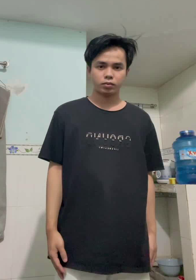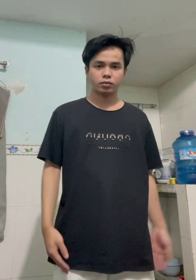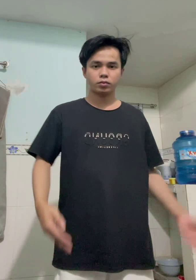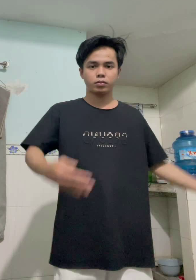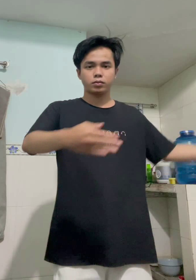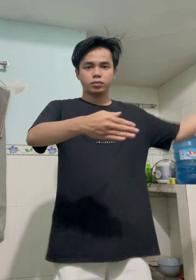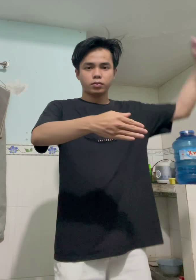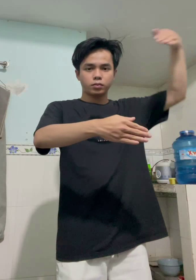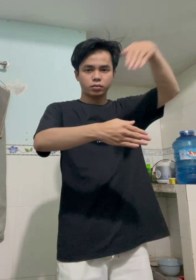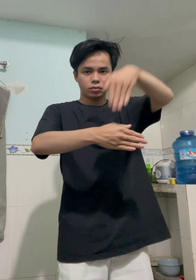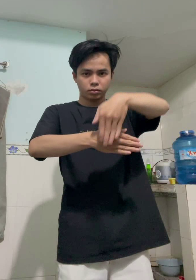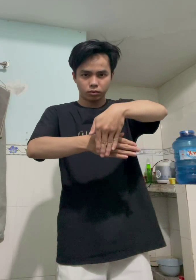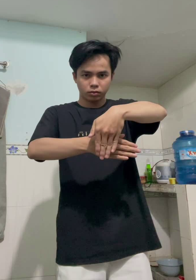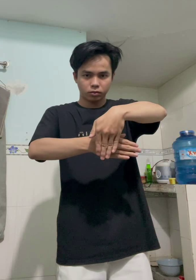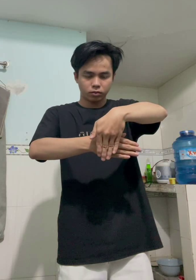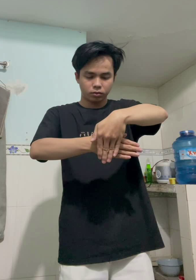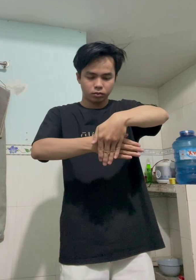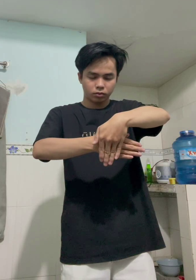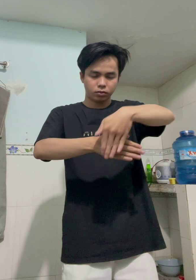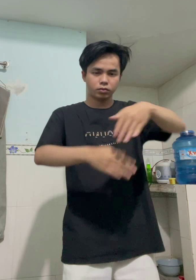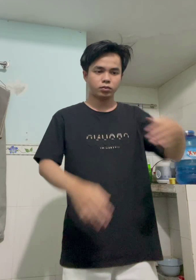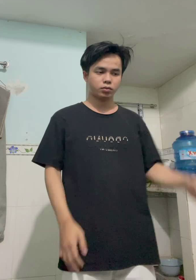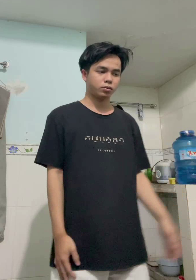buoi chieu